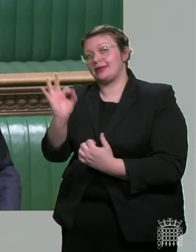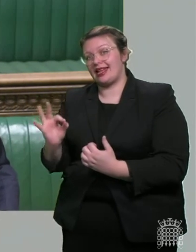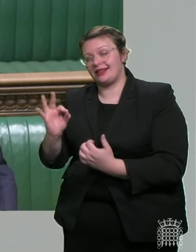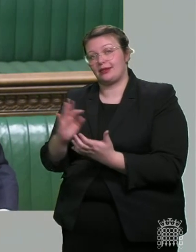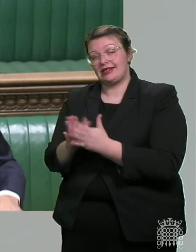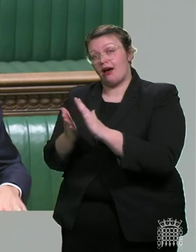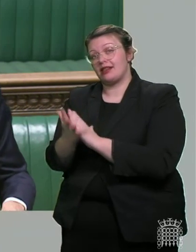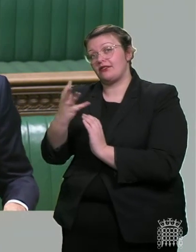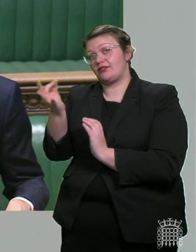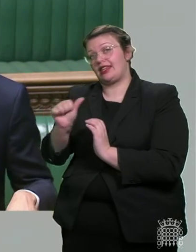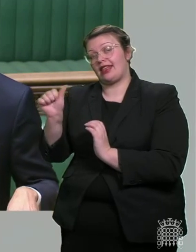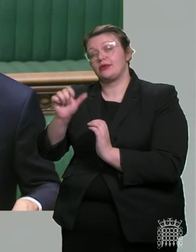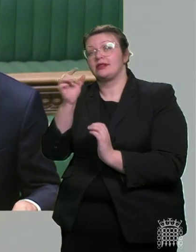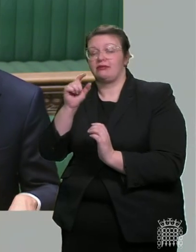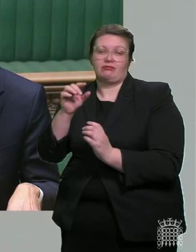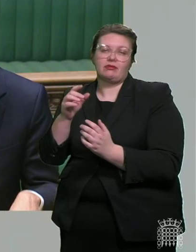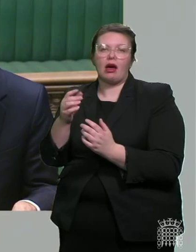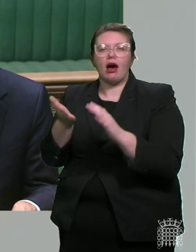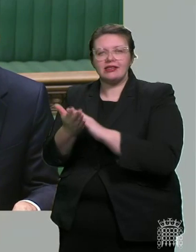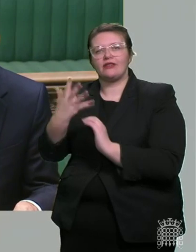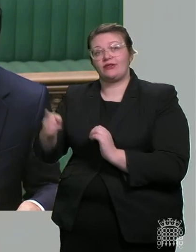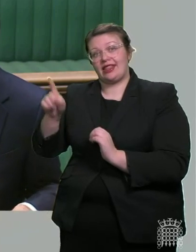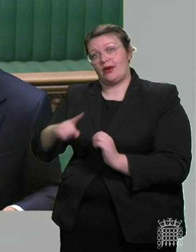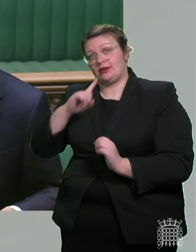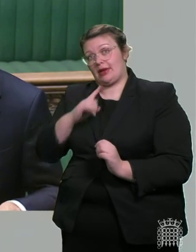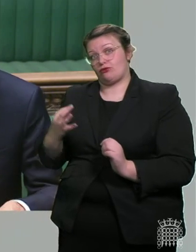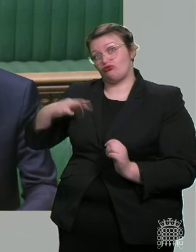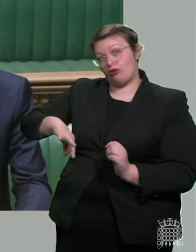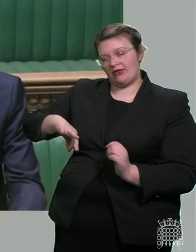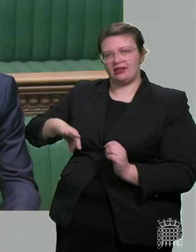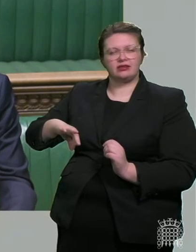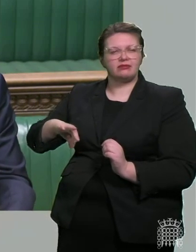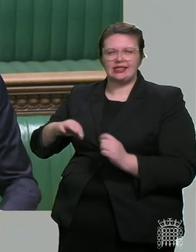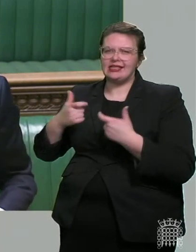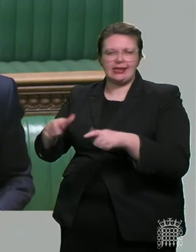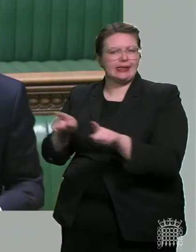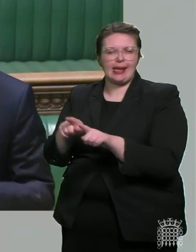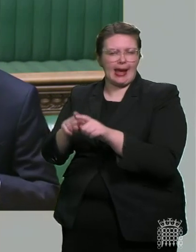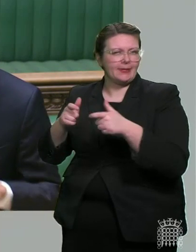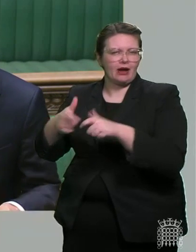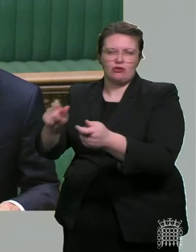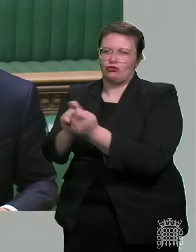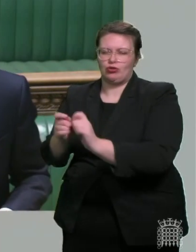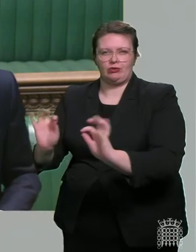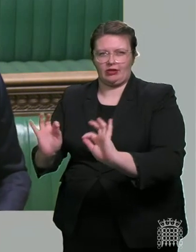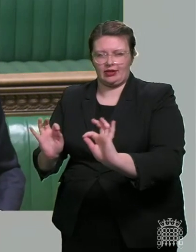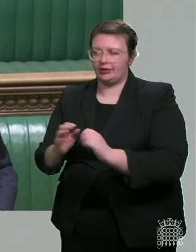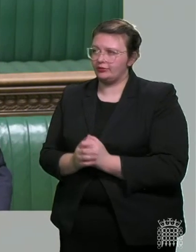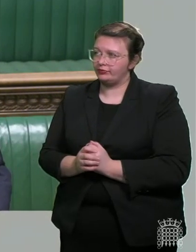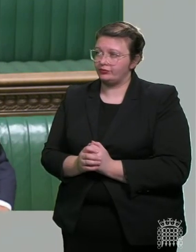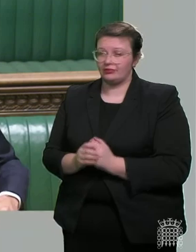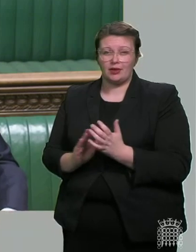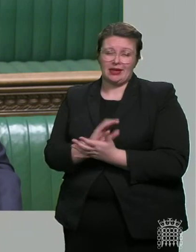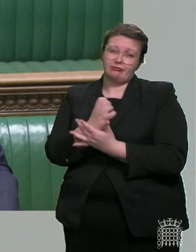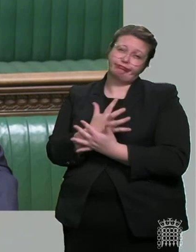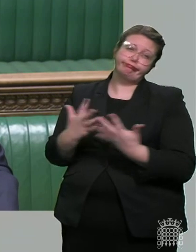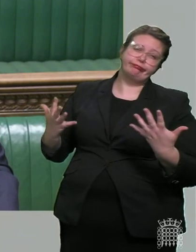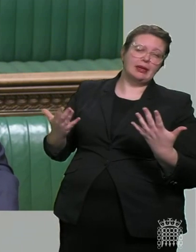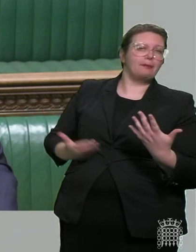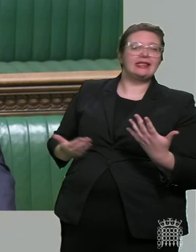This means that around 70% of companies—1.4 million businesses—will be completely unaffected.